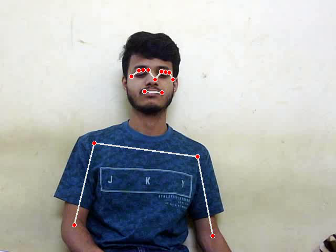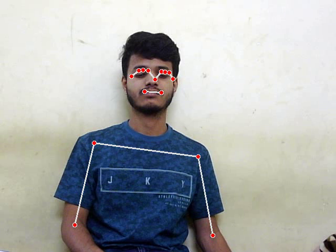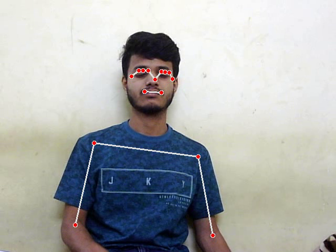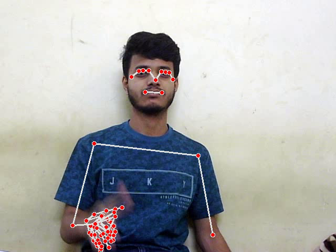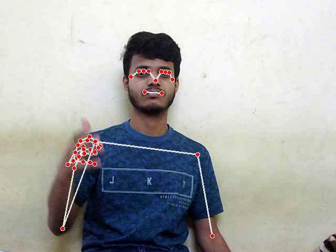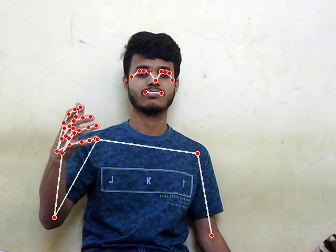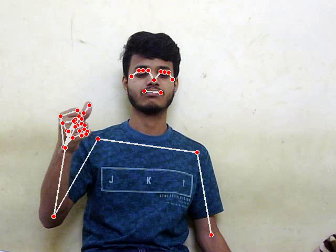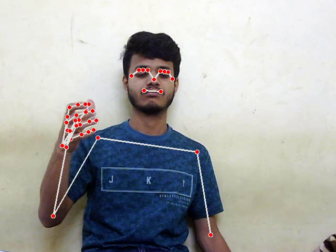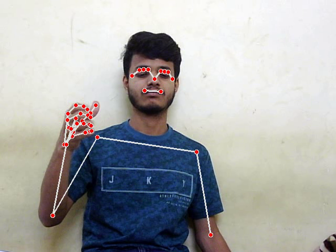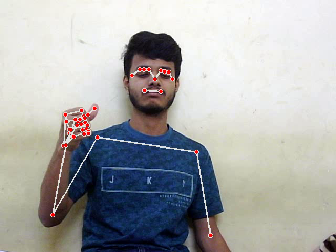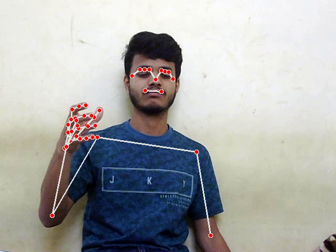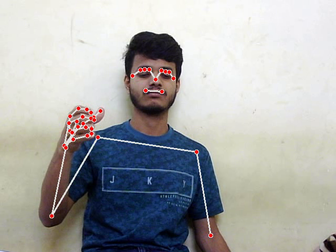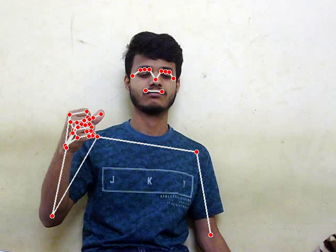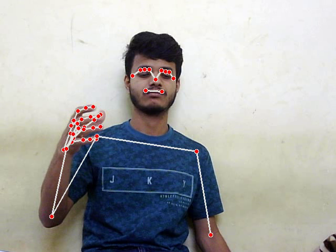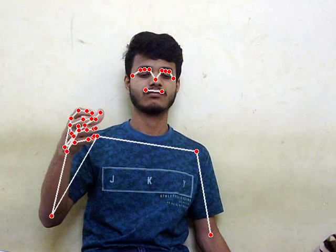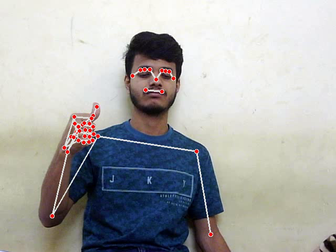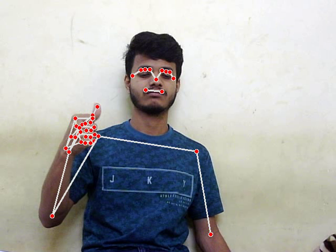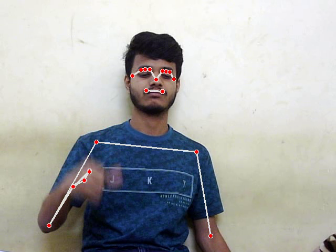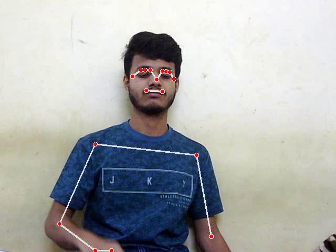milk